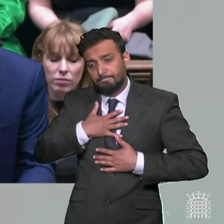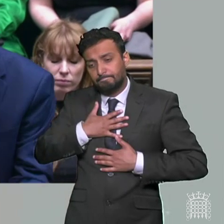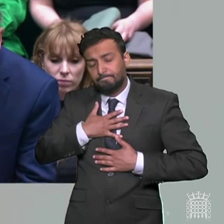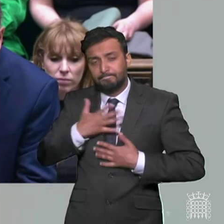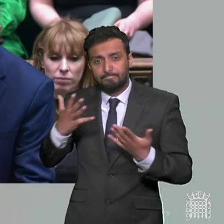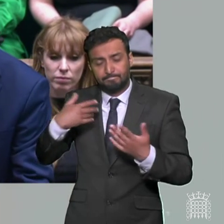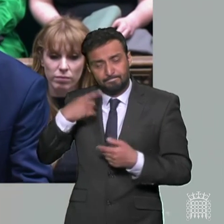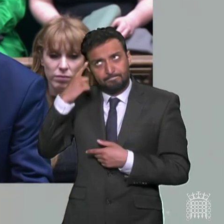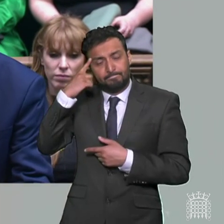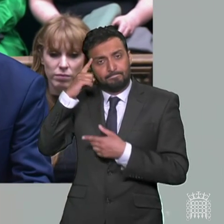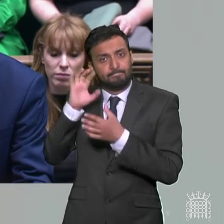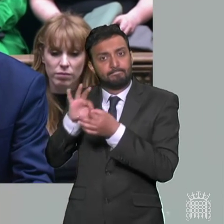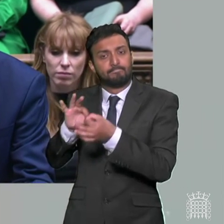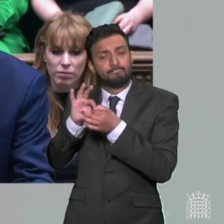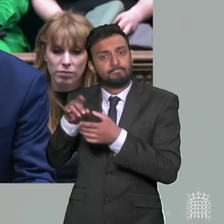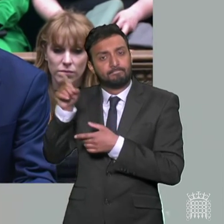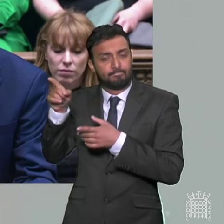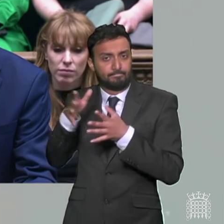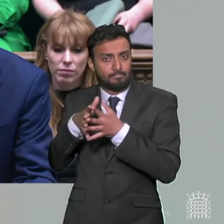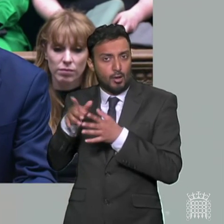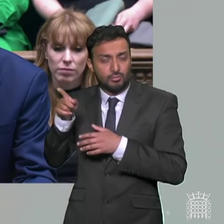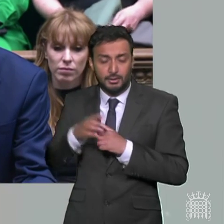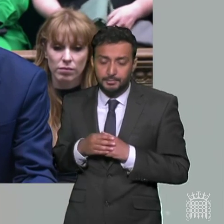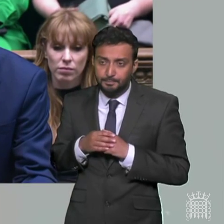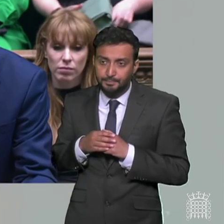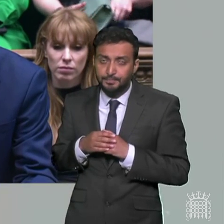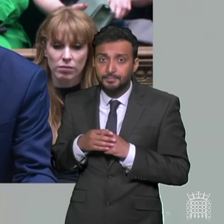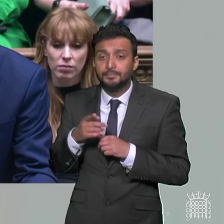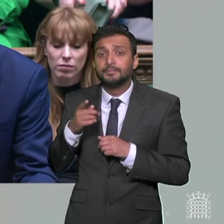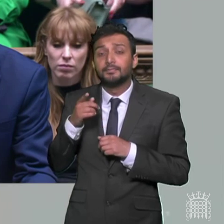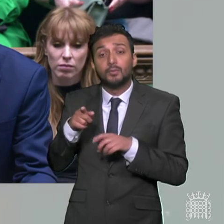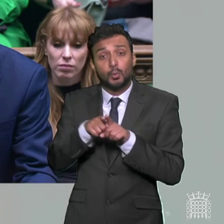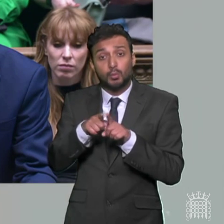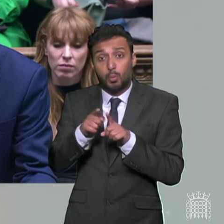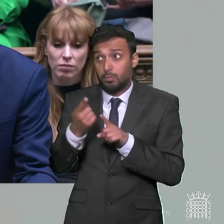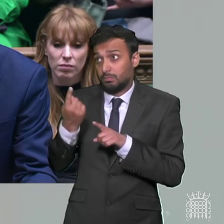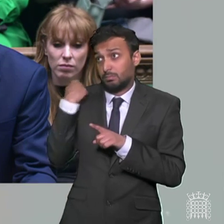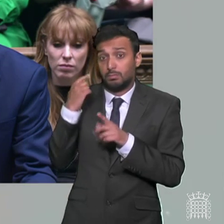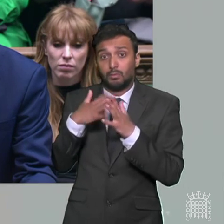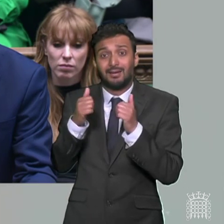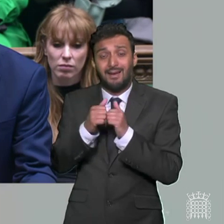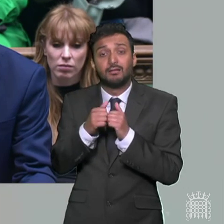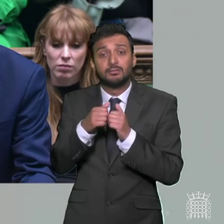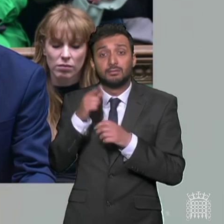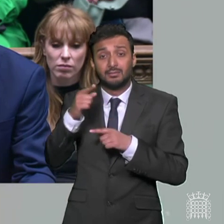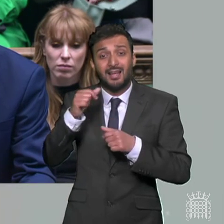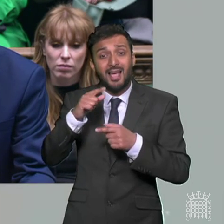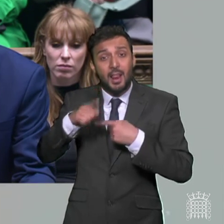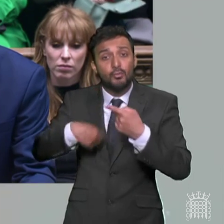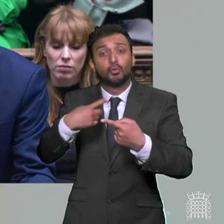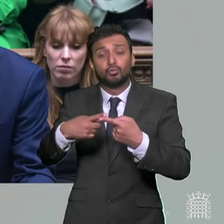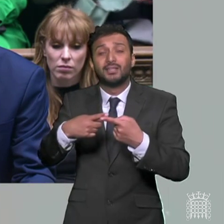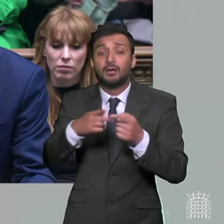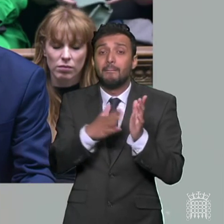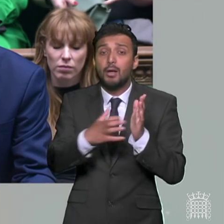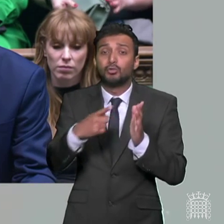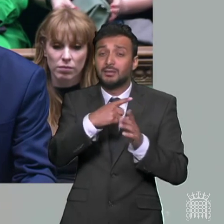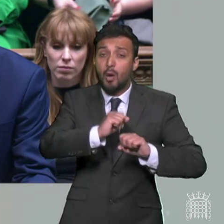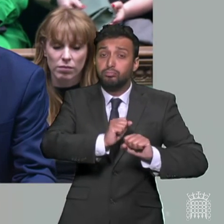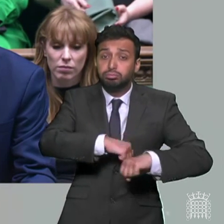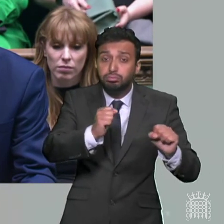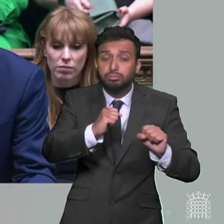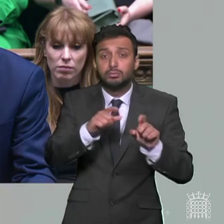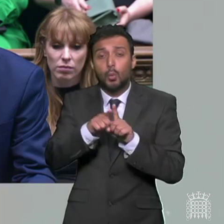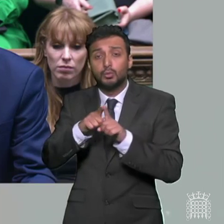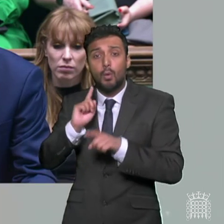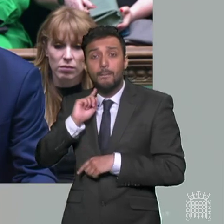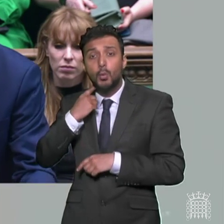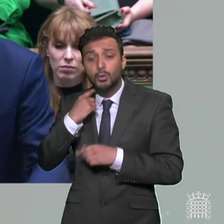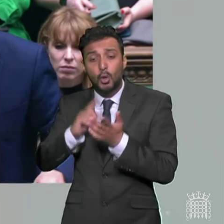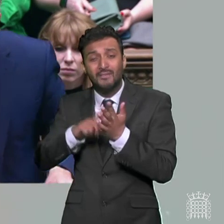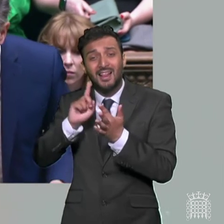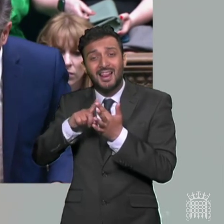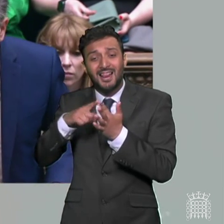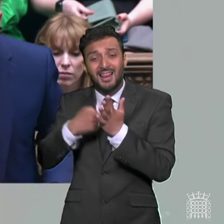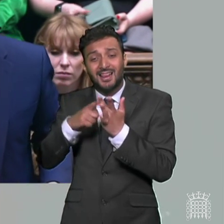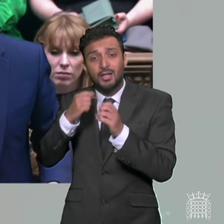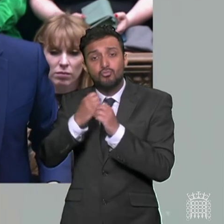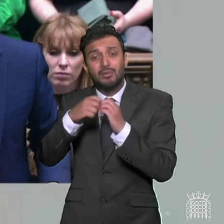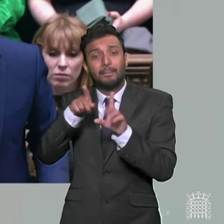Last weekend marked the anniversary of both the Manchester bombing and the murder of Lee Rigby, and we remember them this year as we do every year.